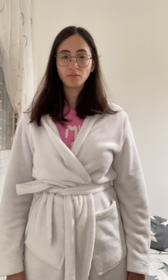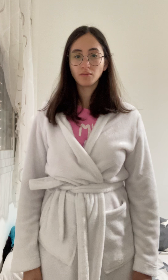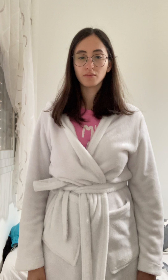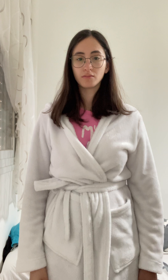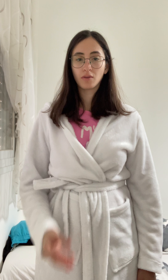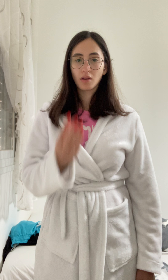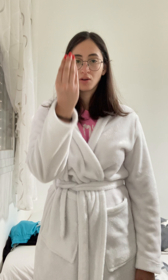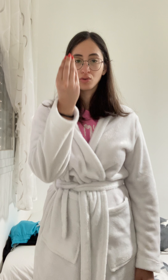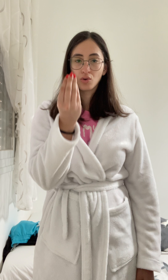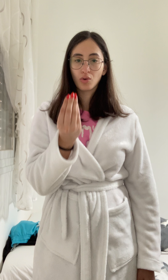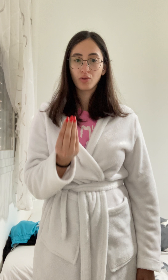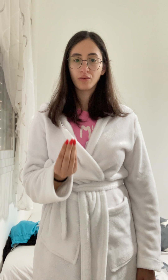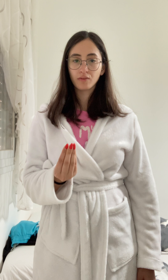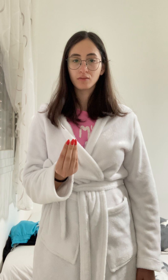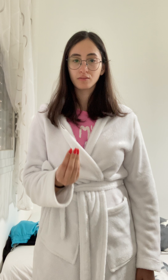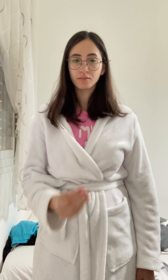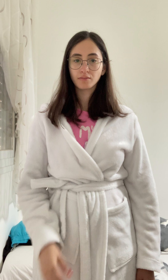טוב